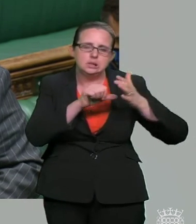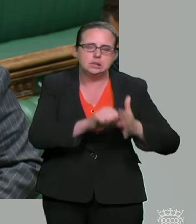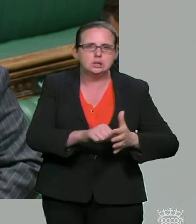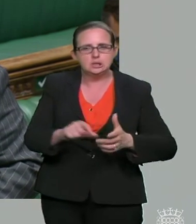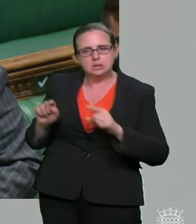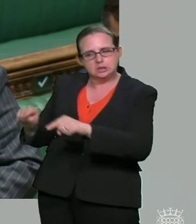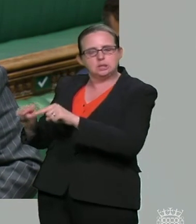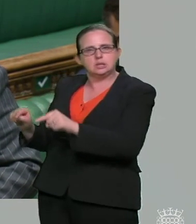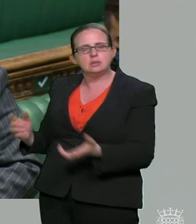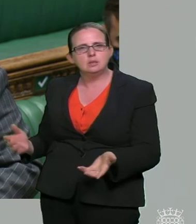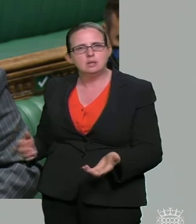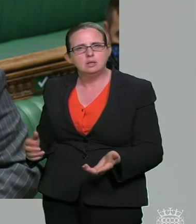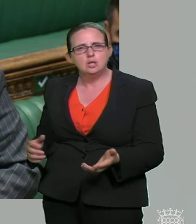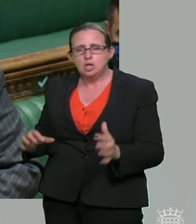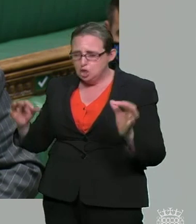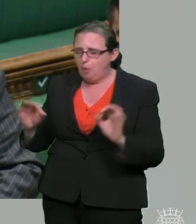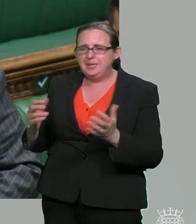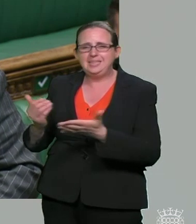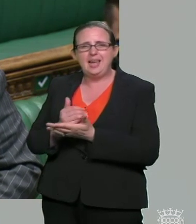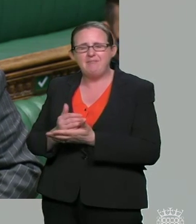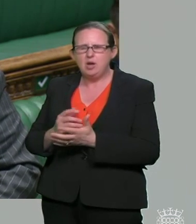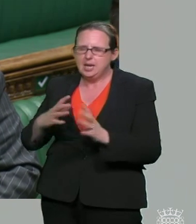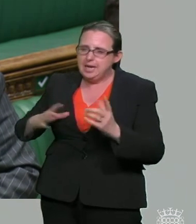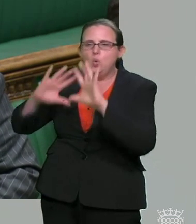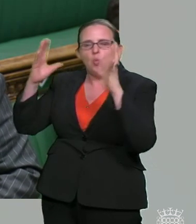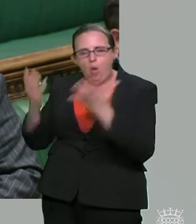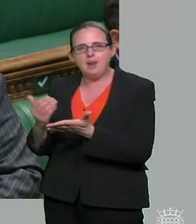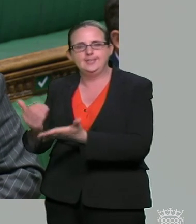In a pandemic, no one is safe until everyone is safe.